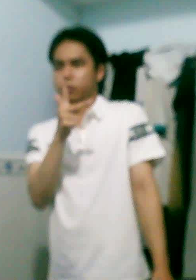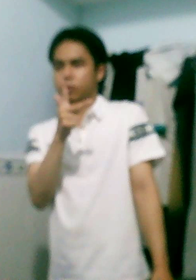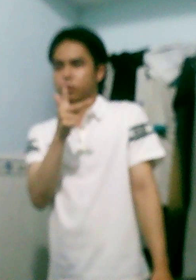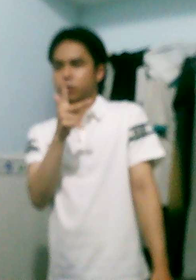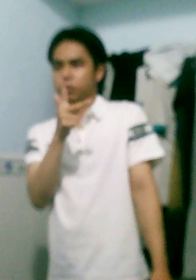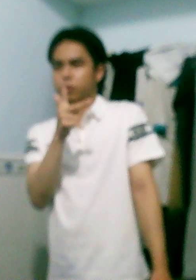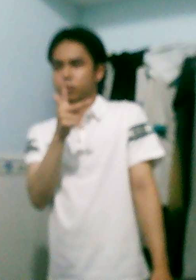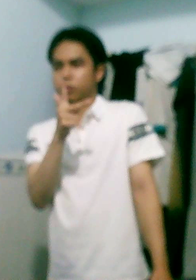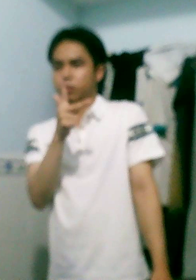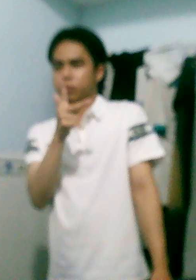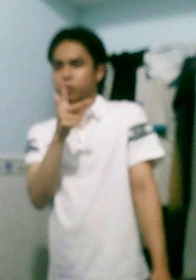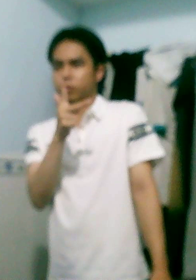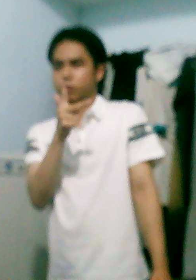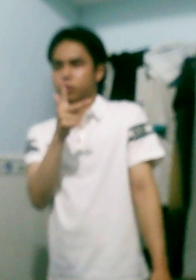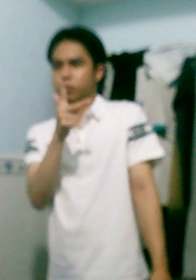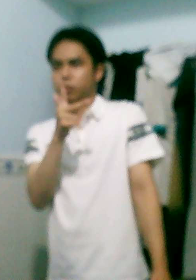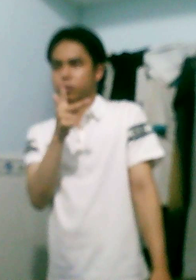k